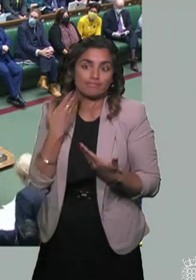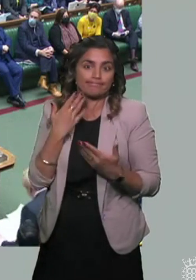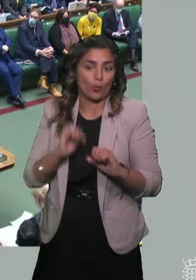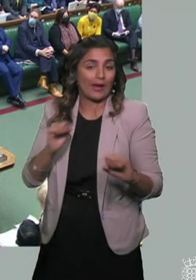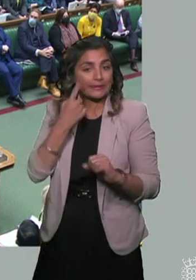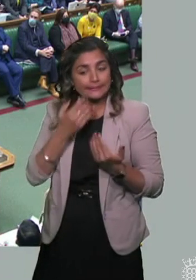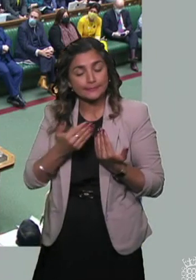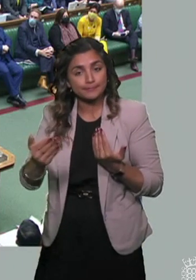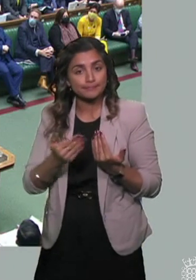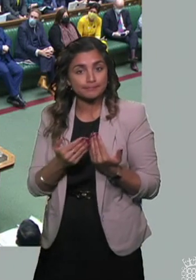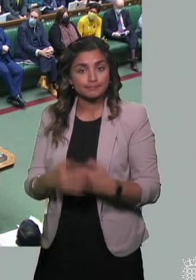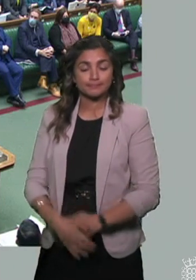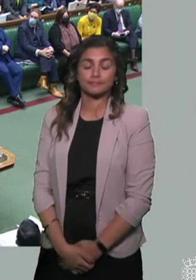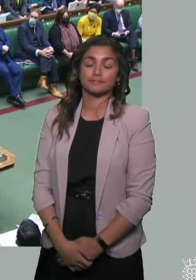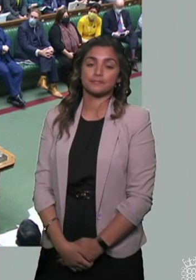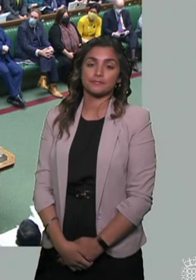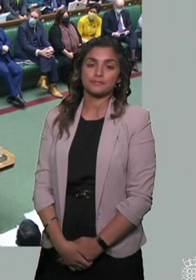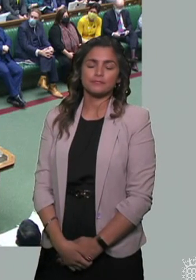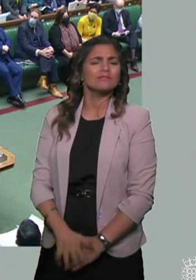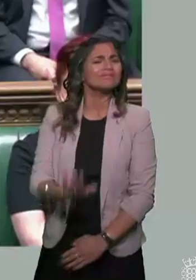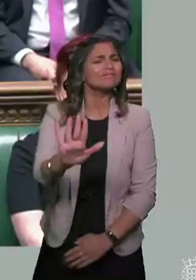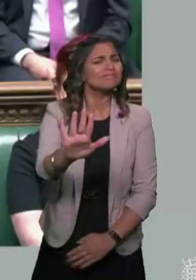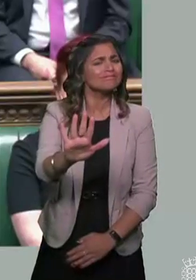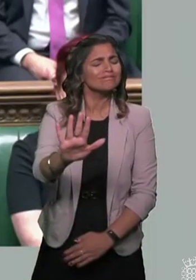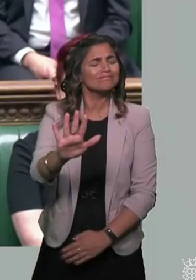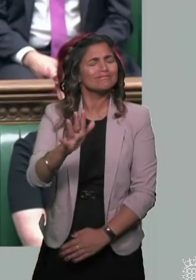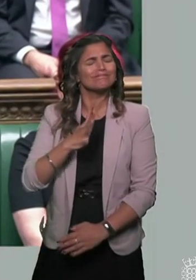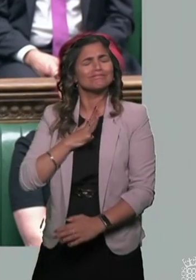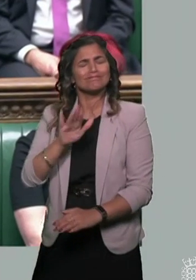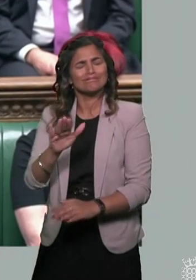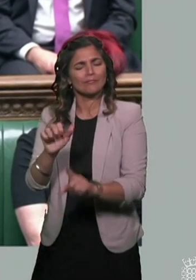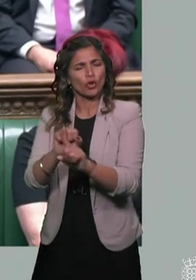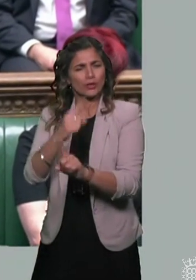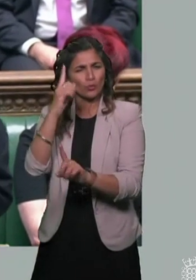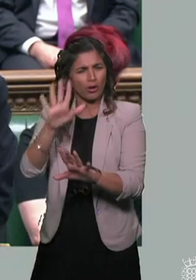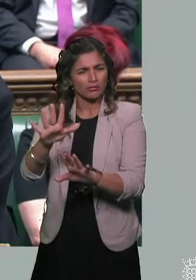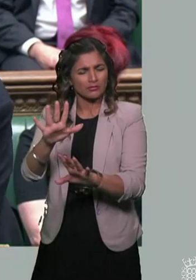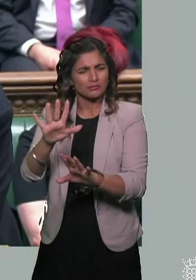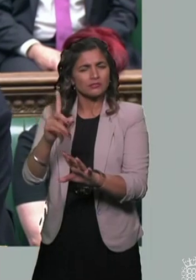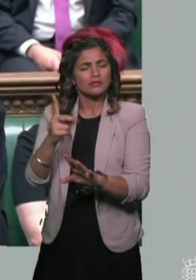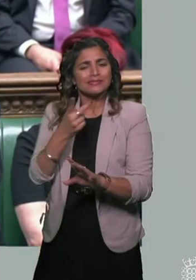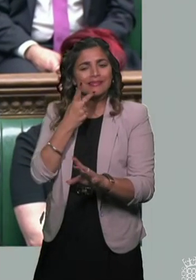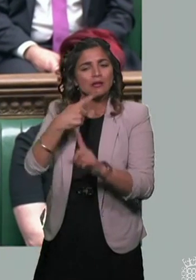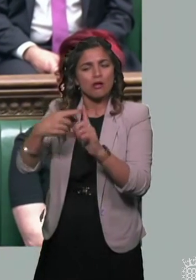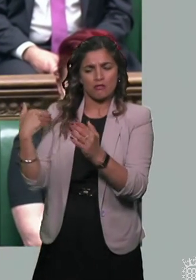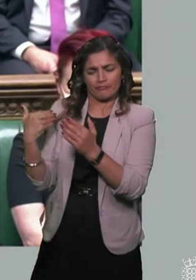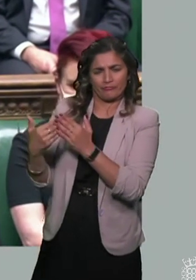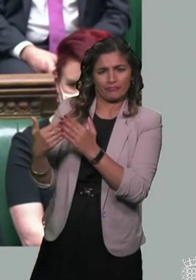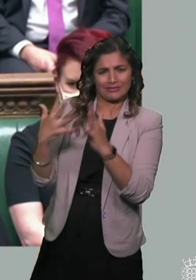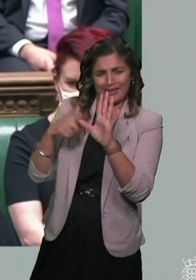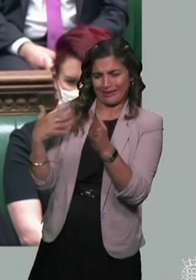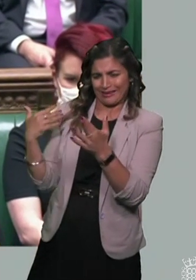I will just correct the Prime Minister on one point: it was the second half of the century that was set out in Paris, not 2100 for net zero.